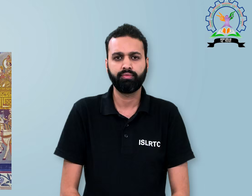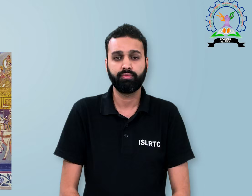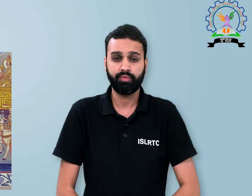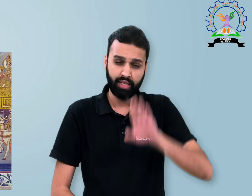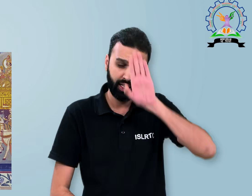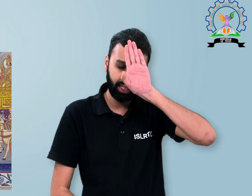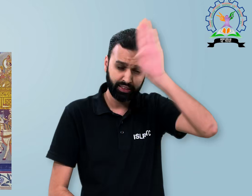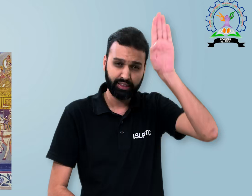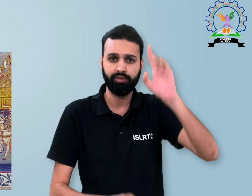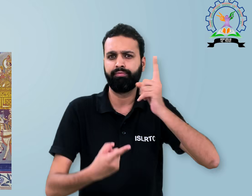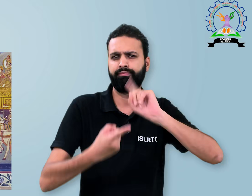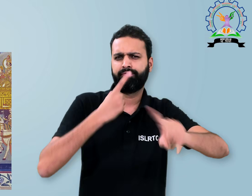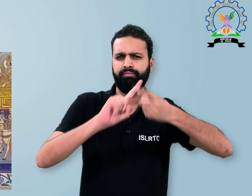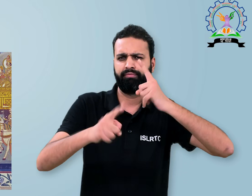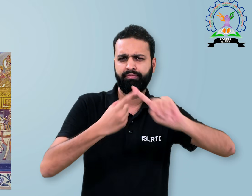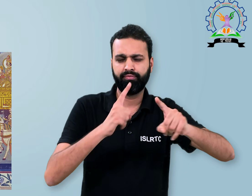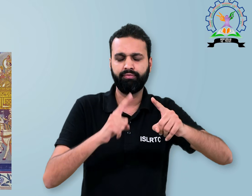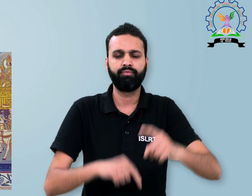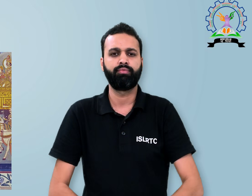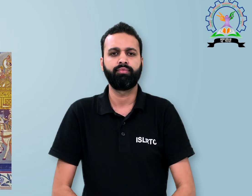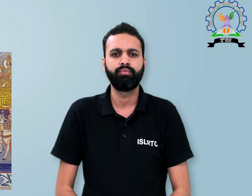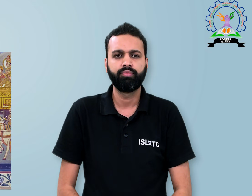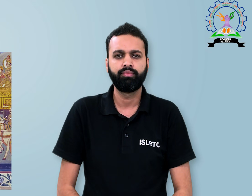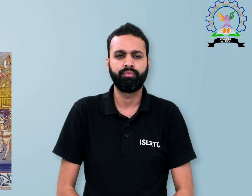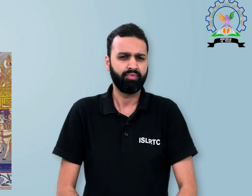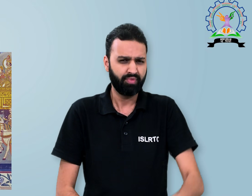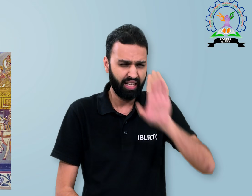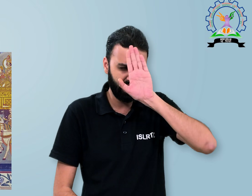Rajputs